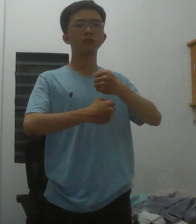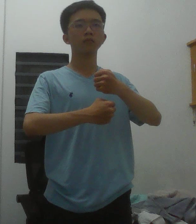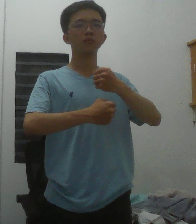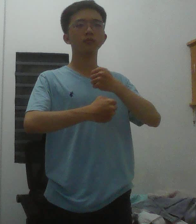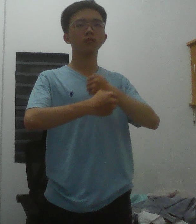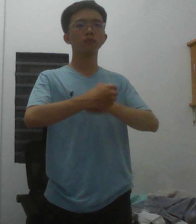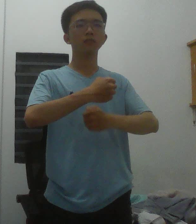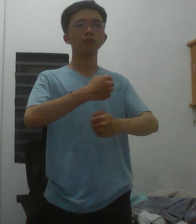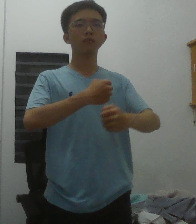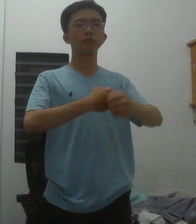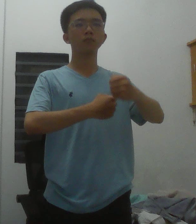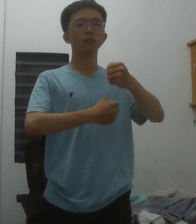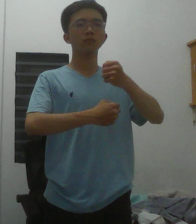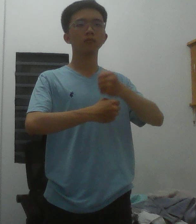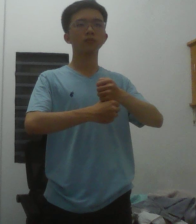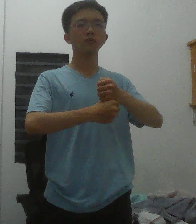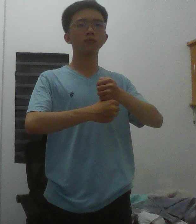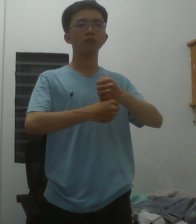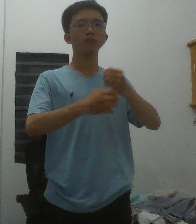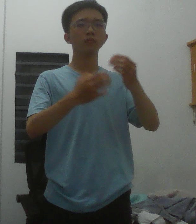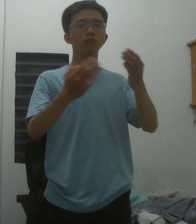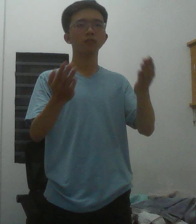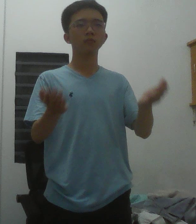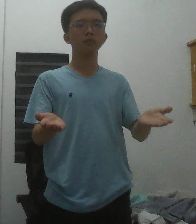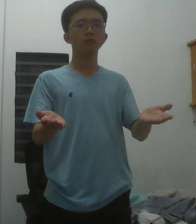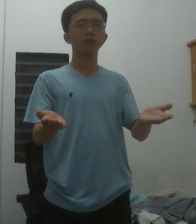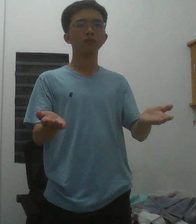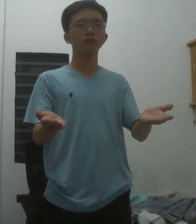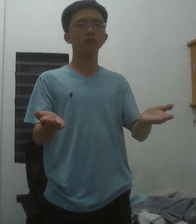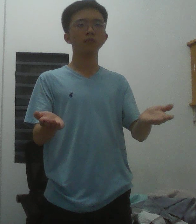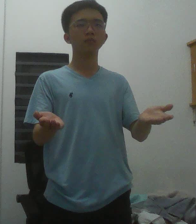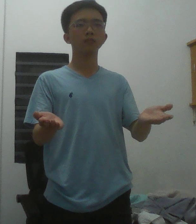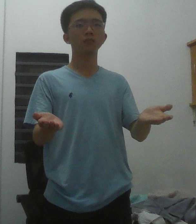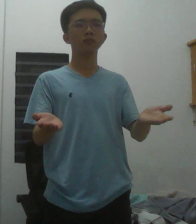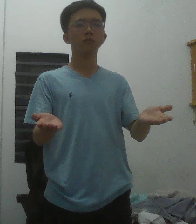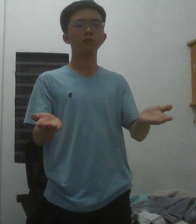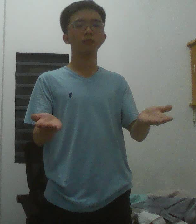nam nay